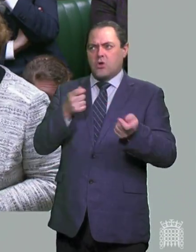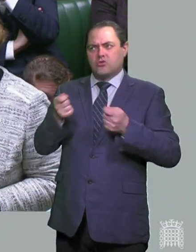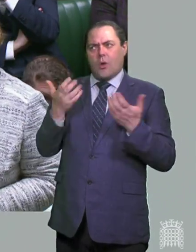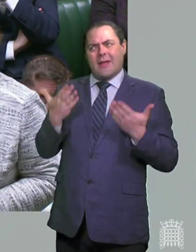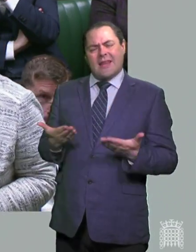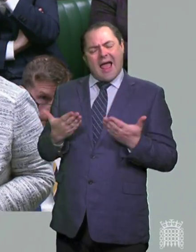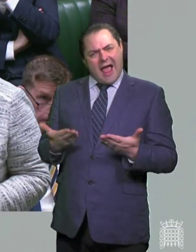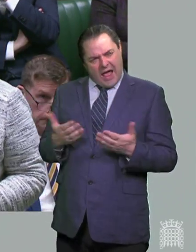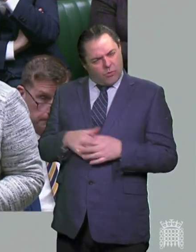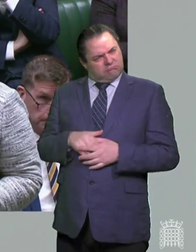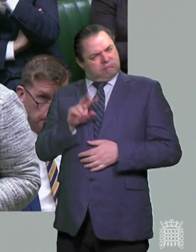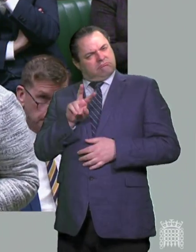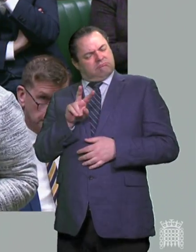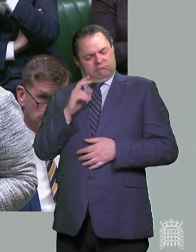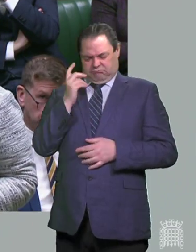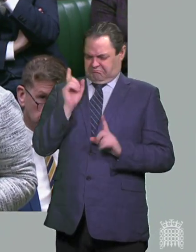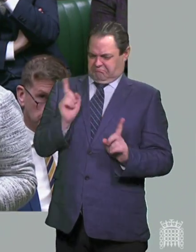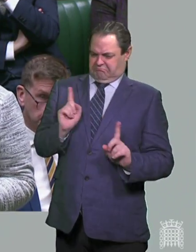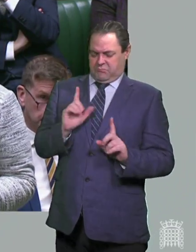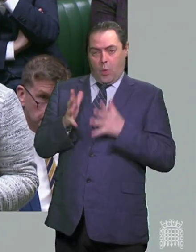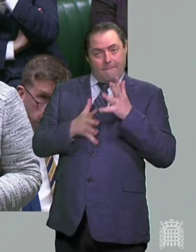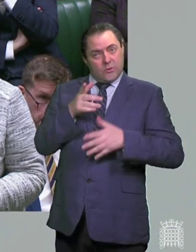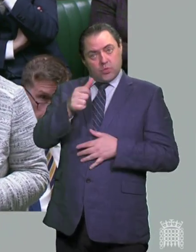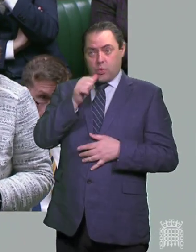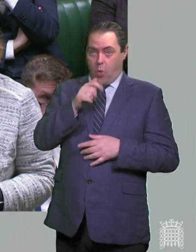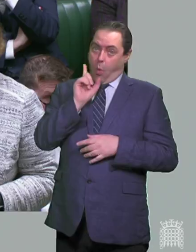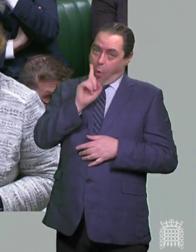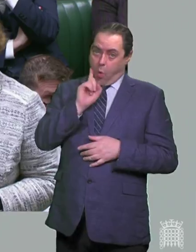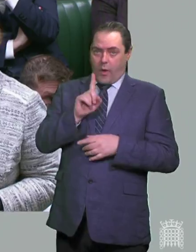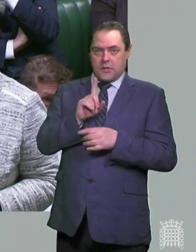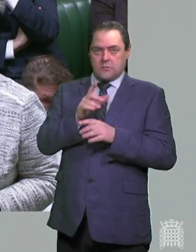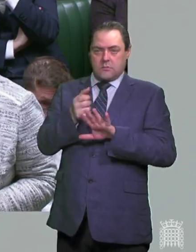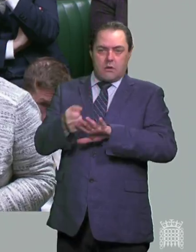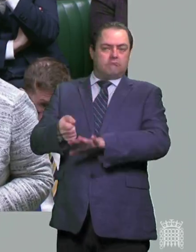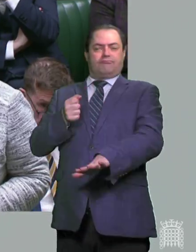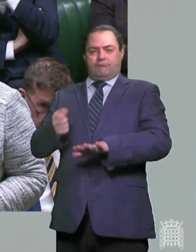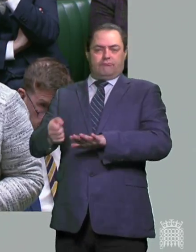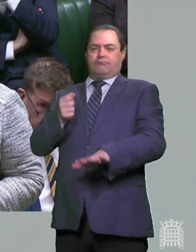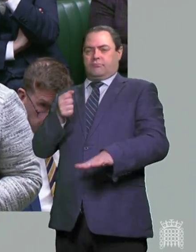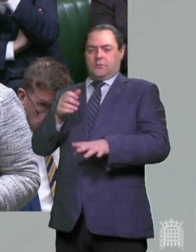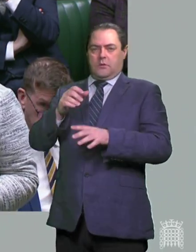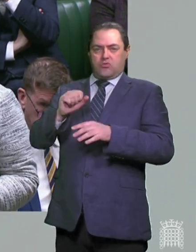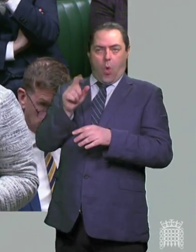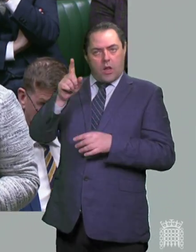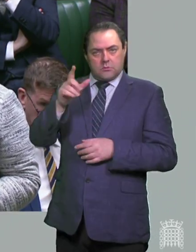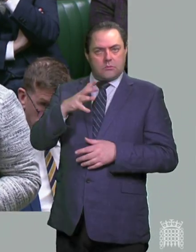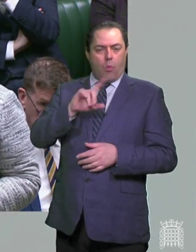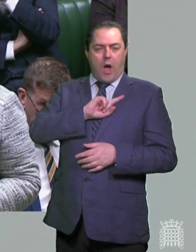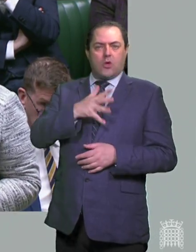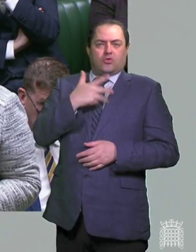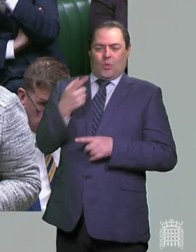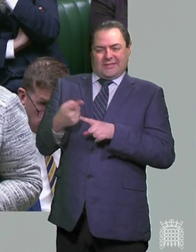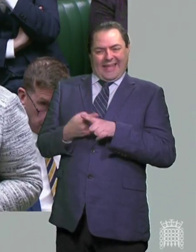Is the Secretary of State planning to hold back the devolved Governments repeatedly to avoid making his Government look bad?